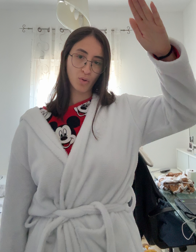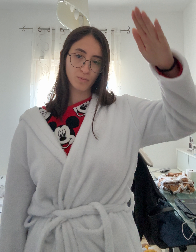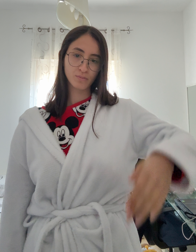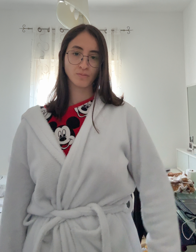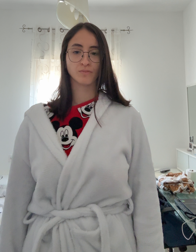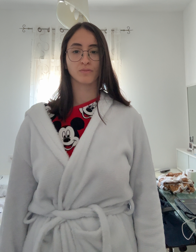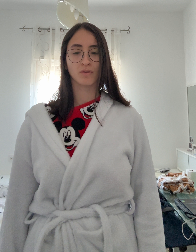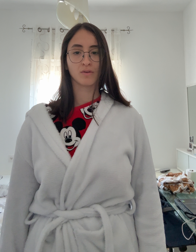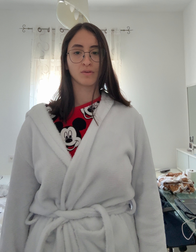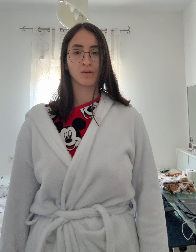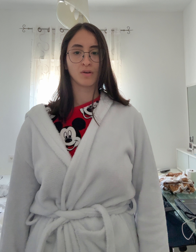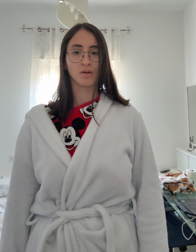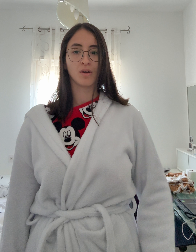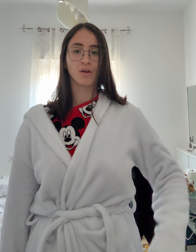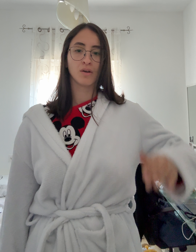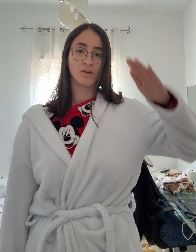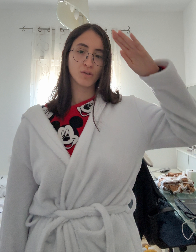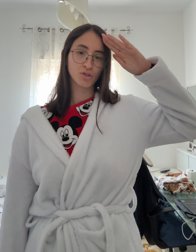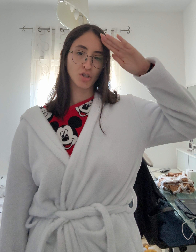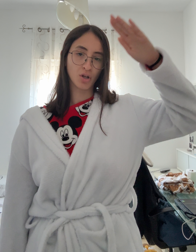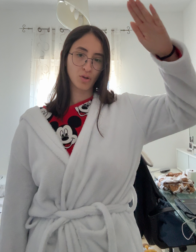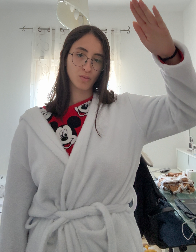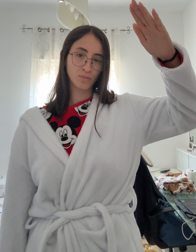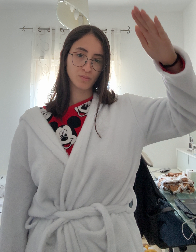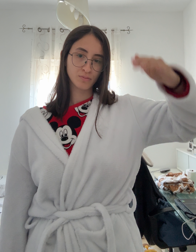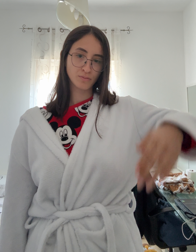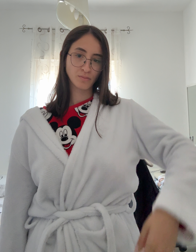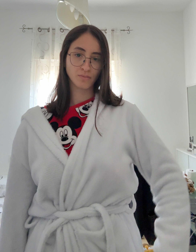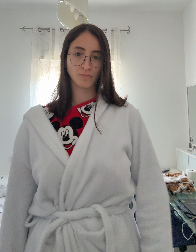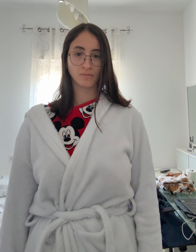שלום